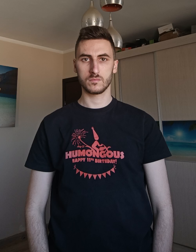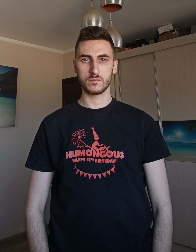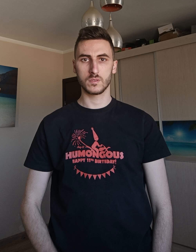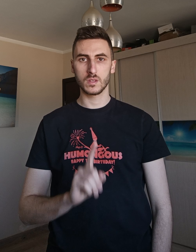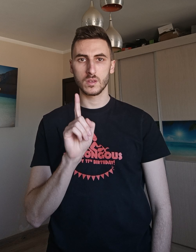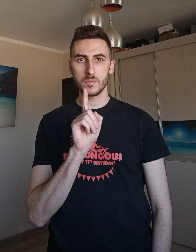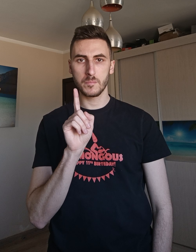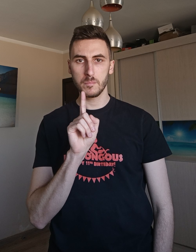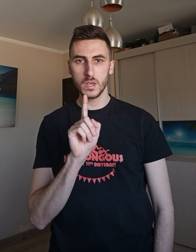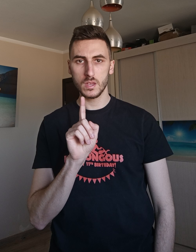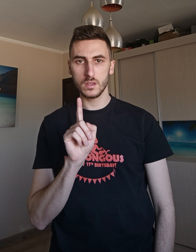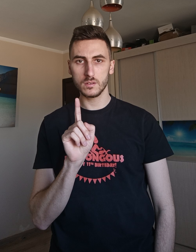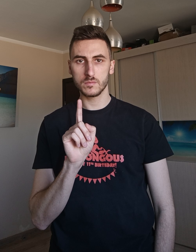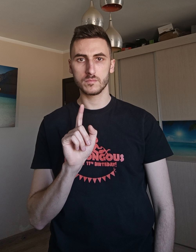מי